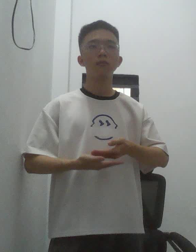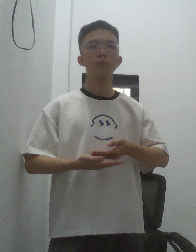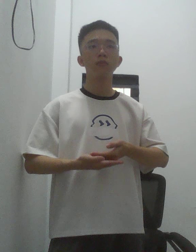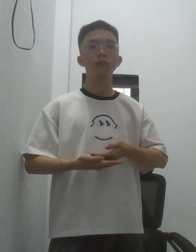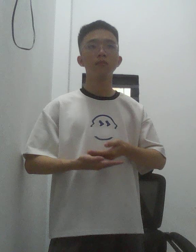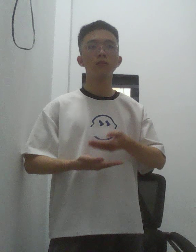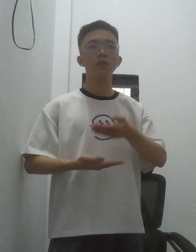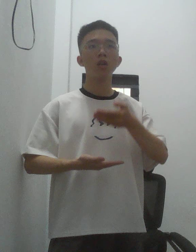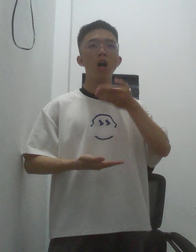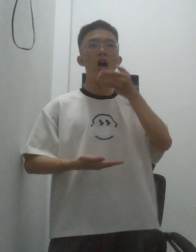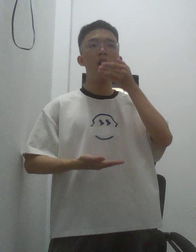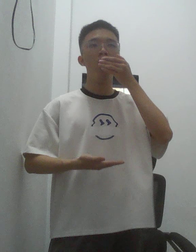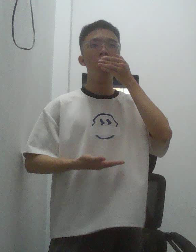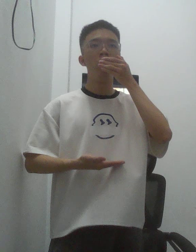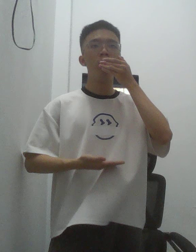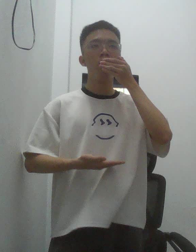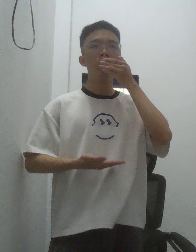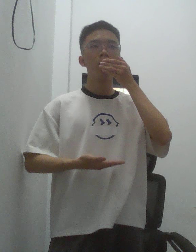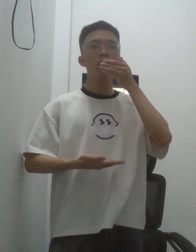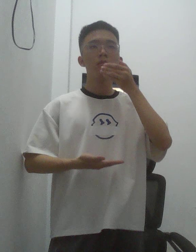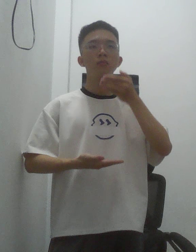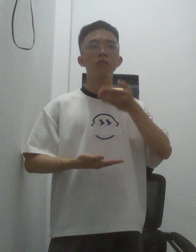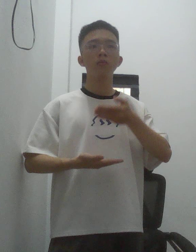sup